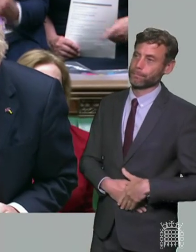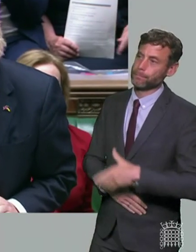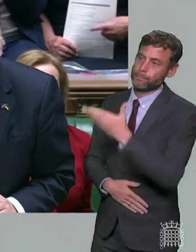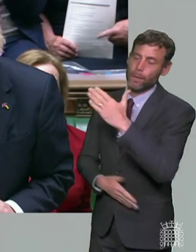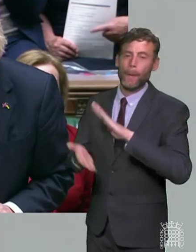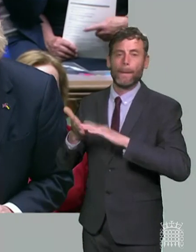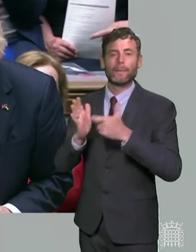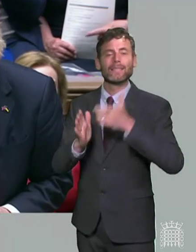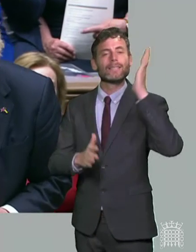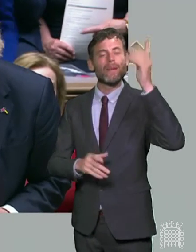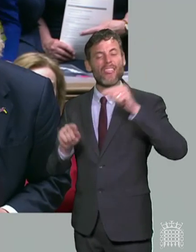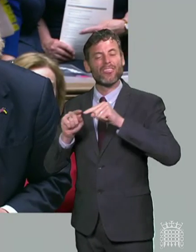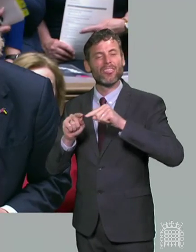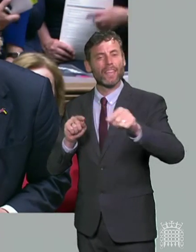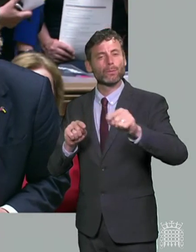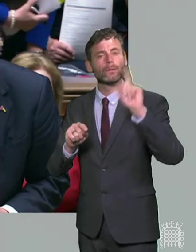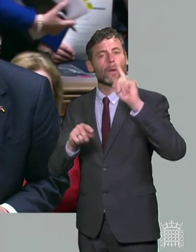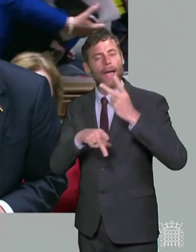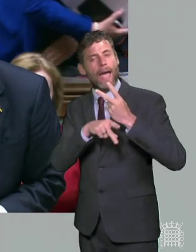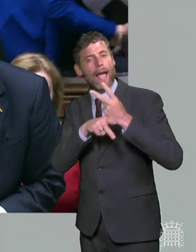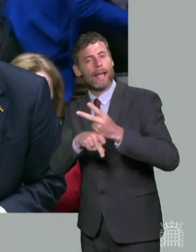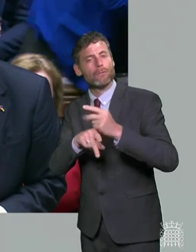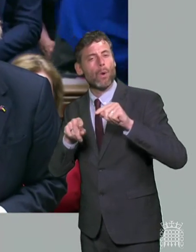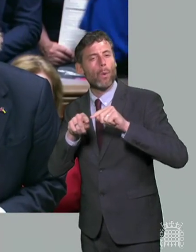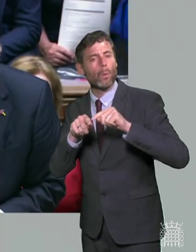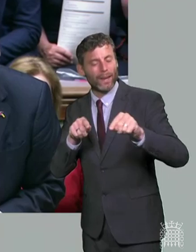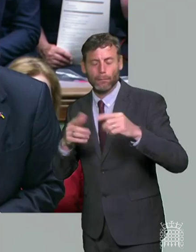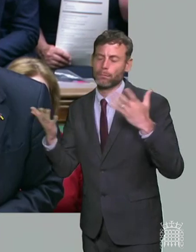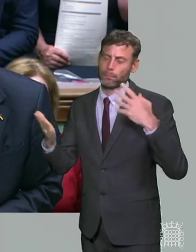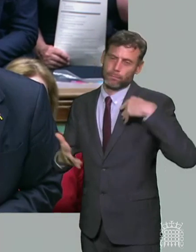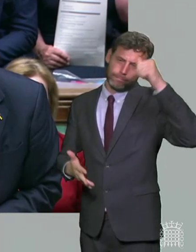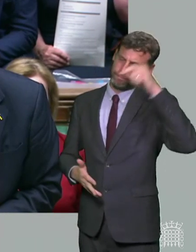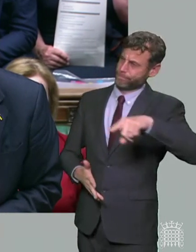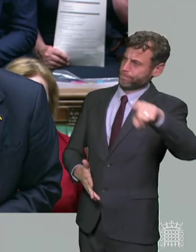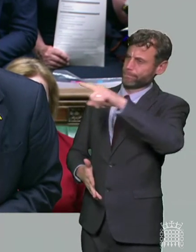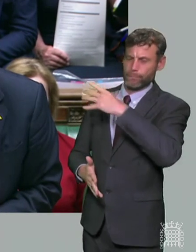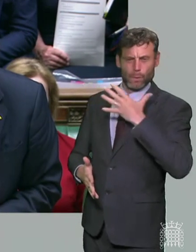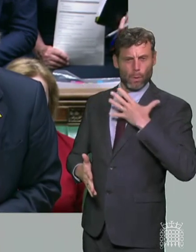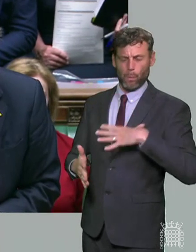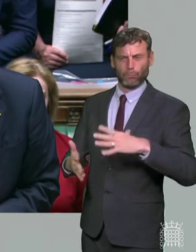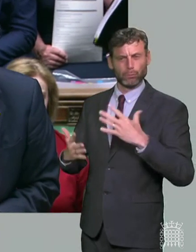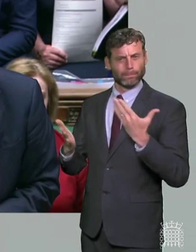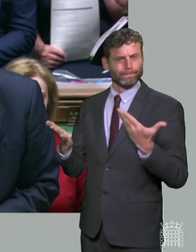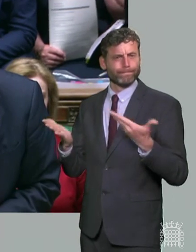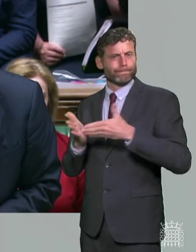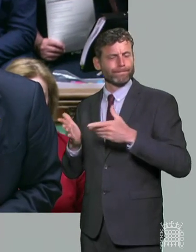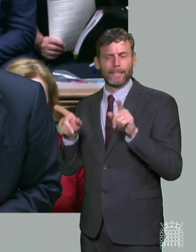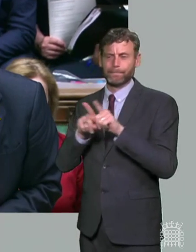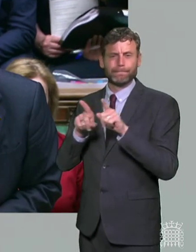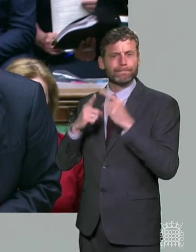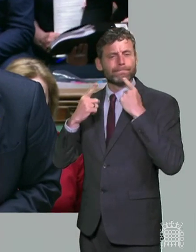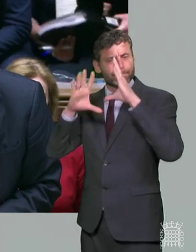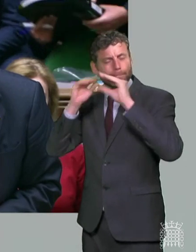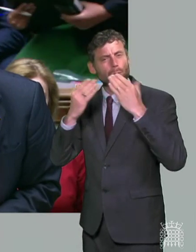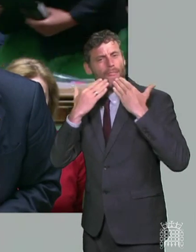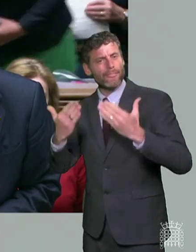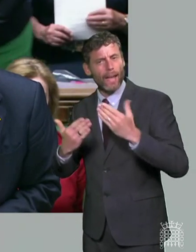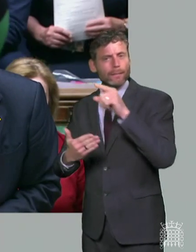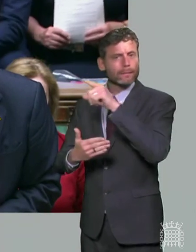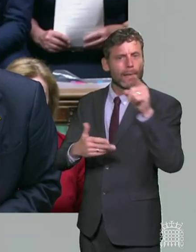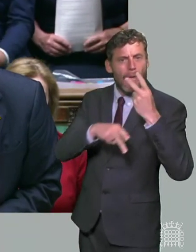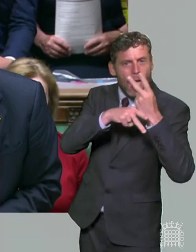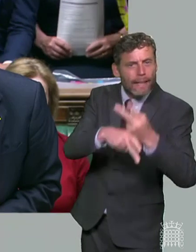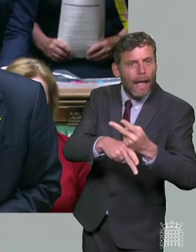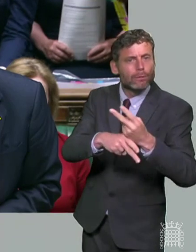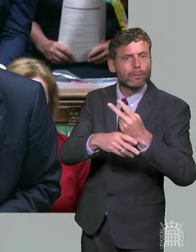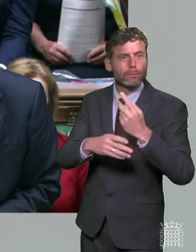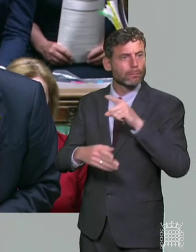This week is Carer’s Week, and I am sure the whole House will want to join me in thanking the millions of carers across the UK for all they do to support their loved ones.